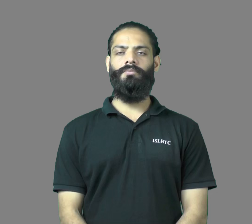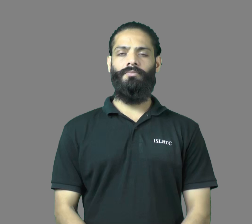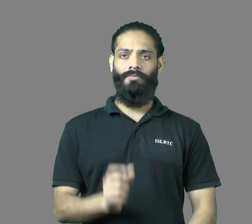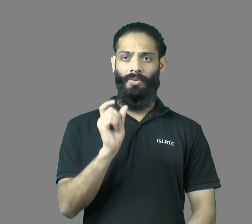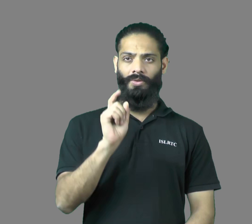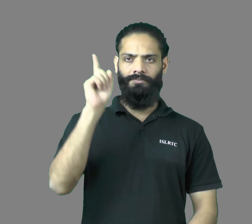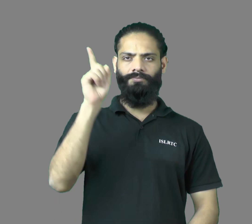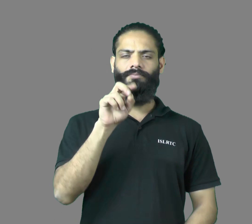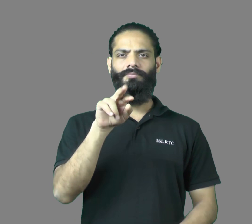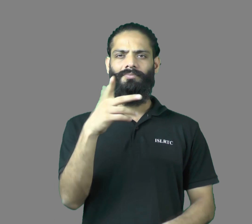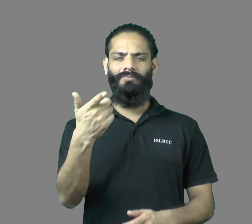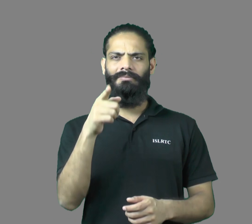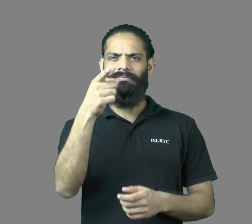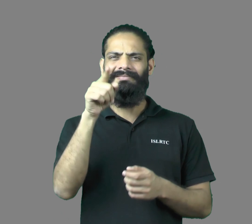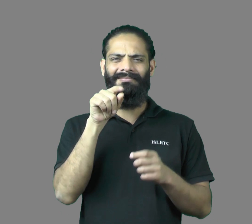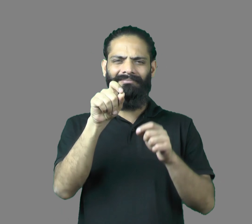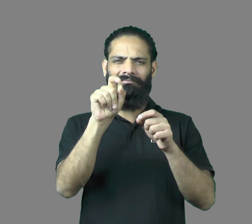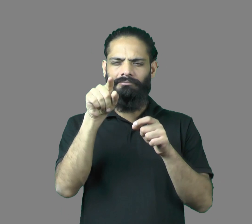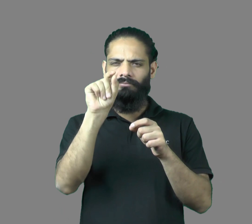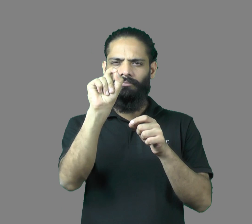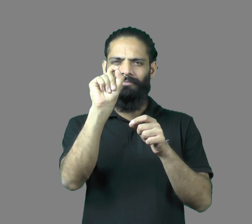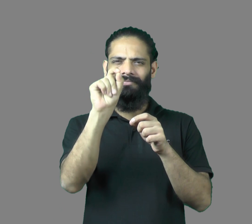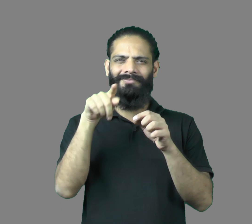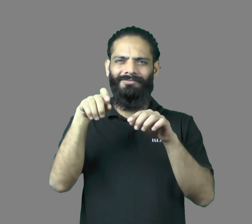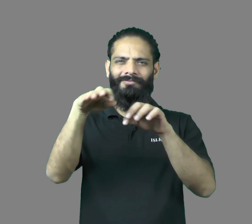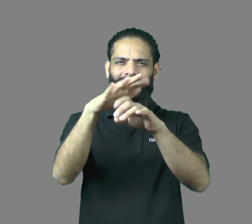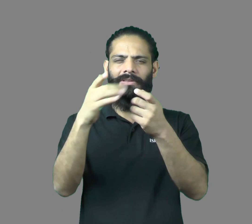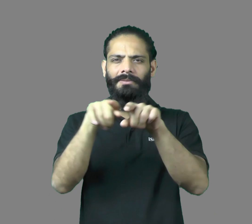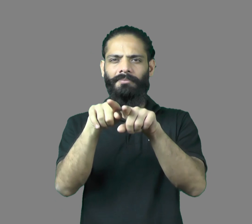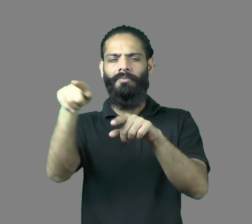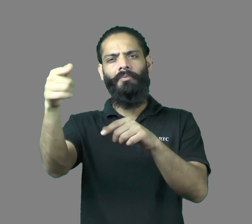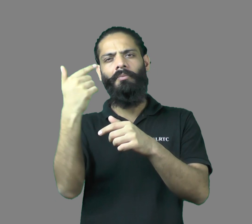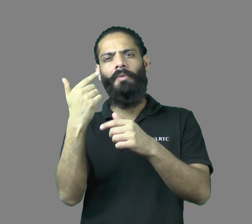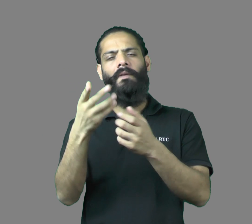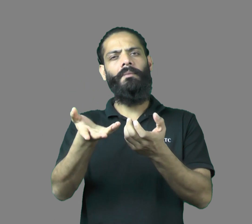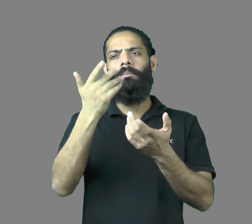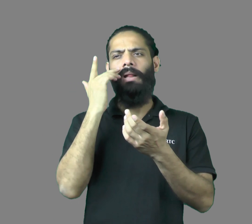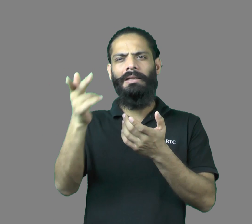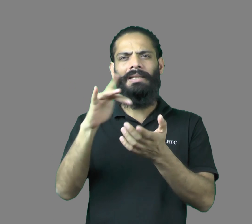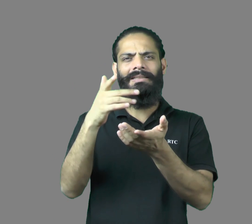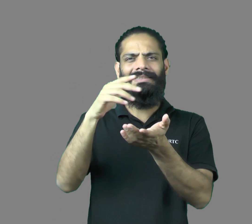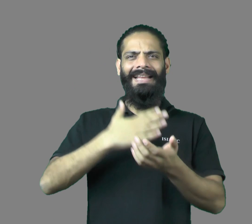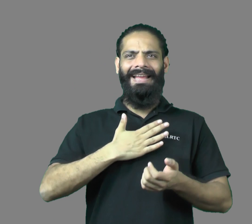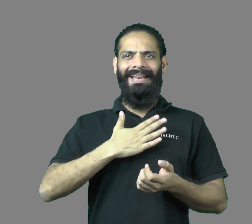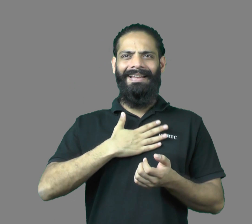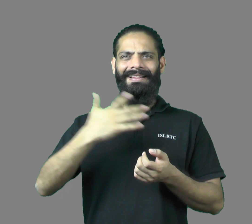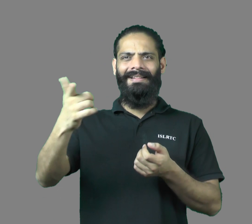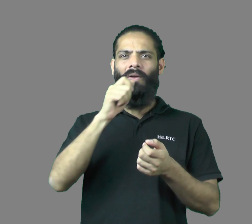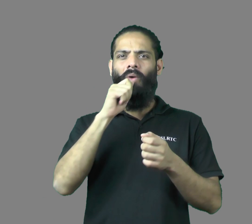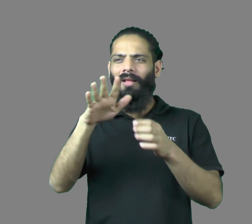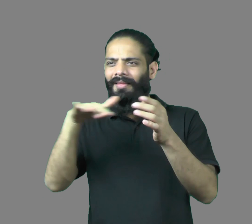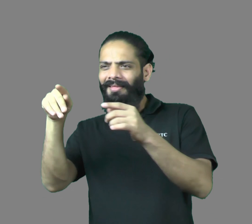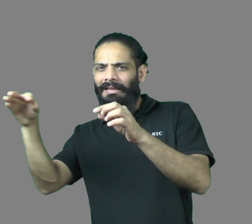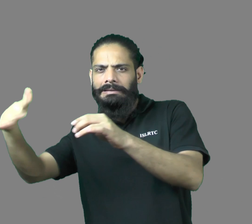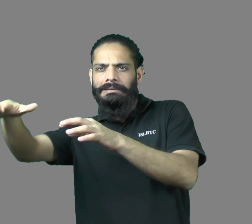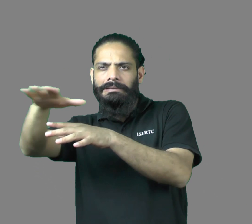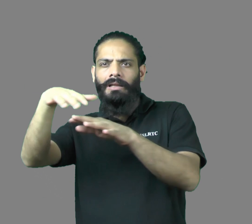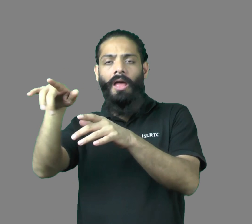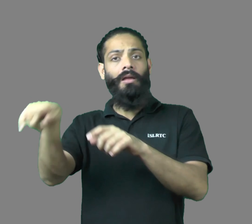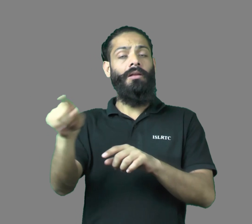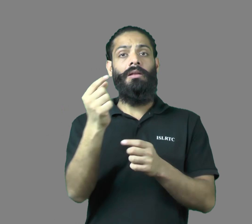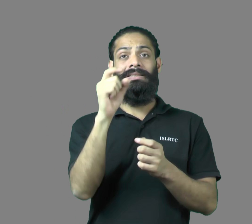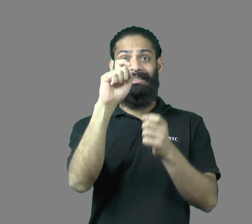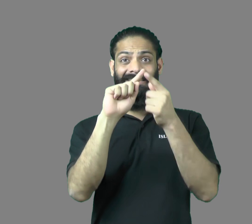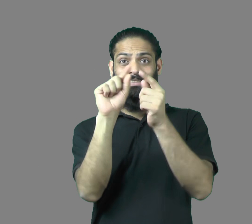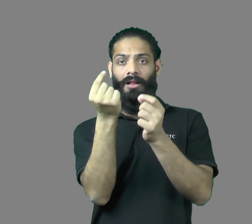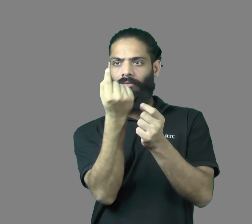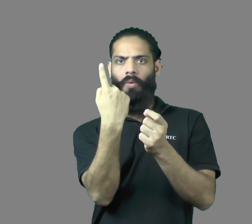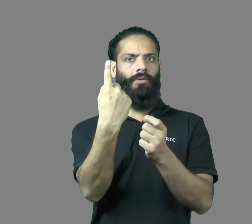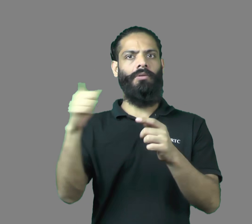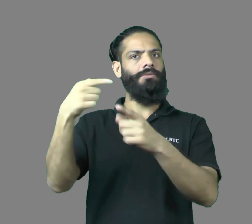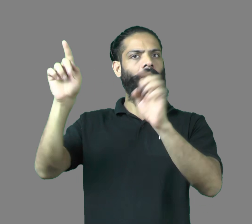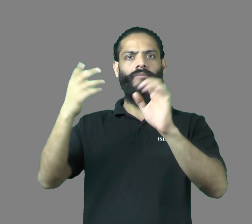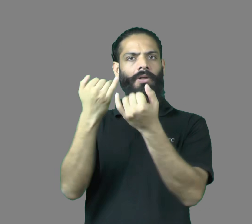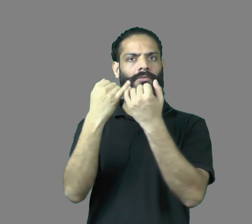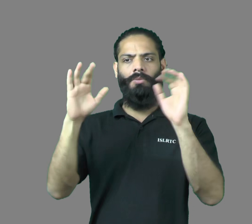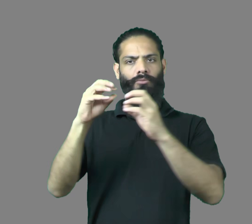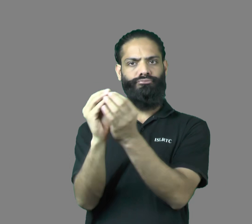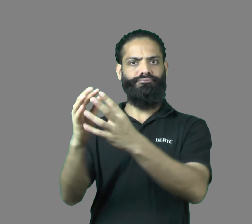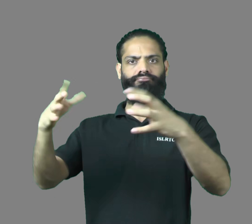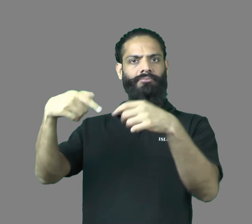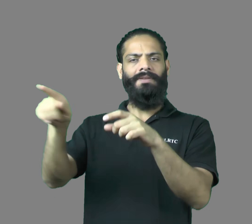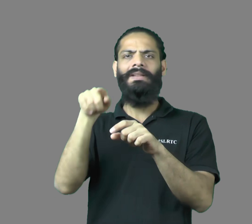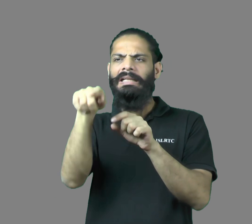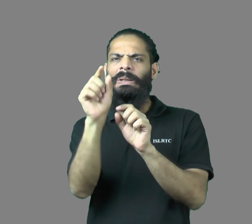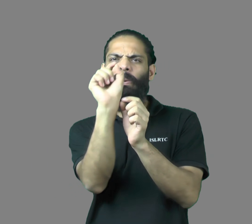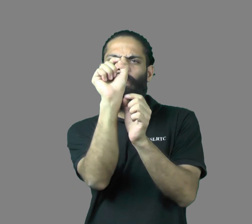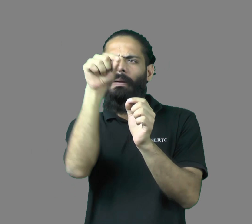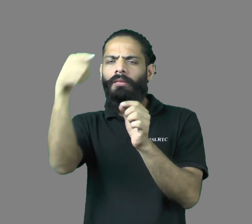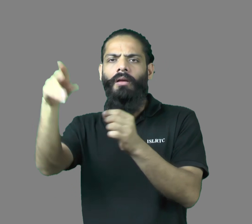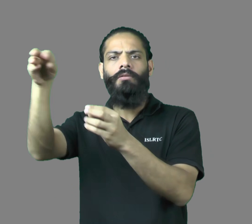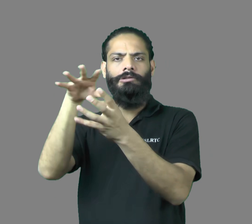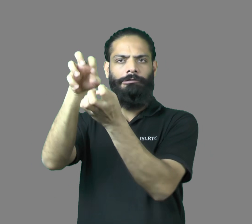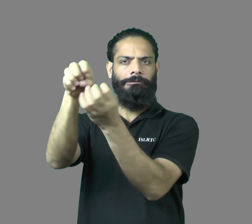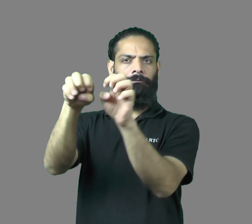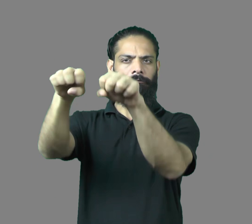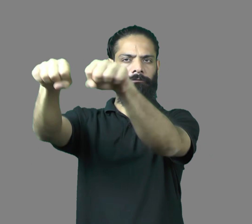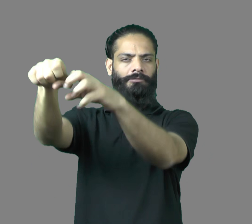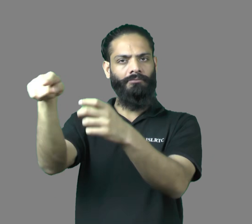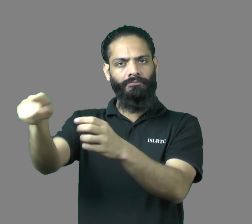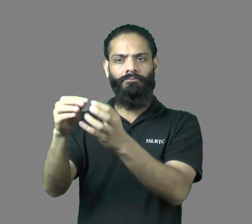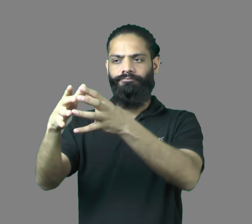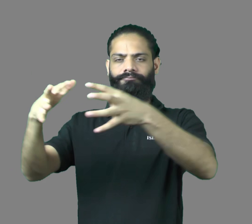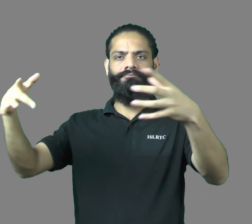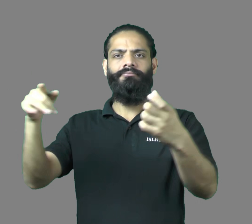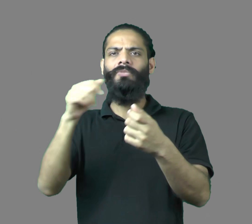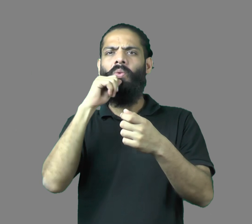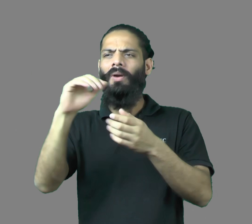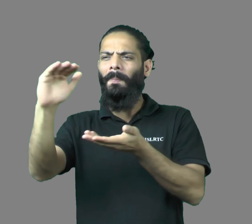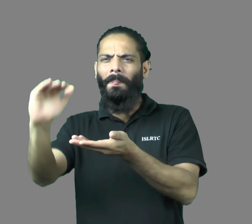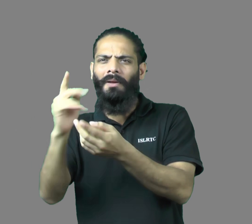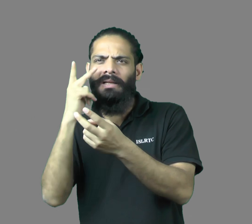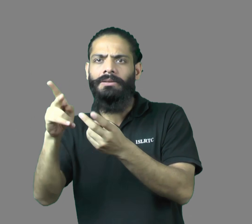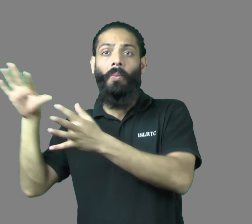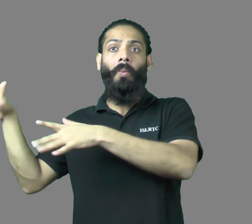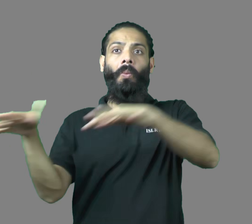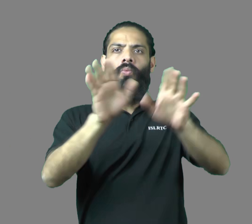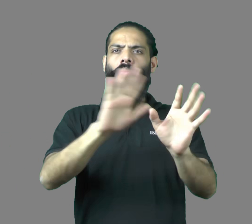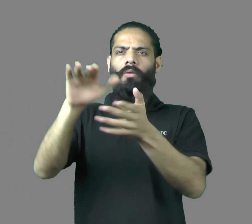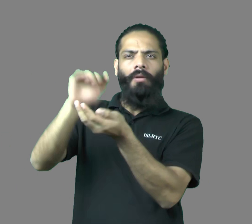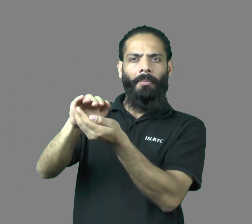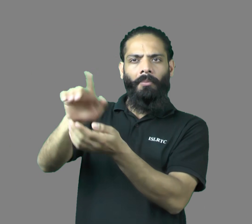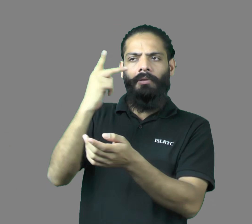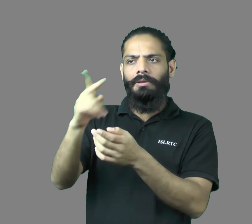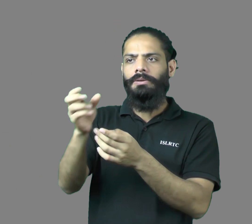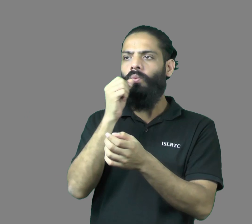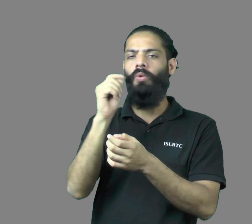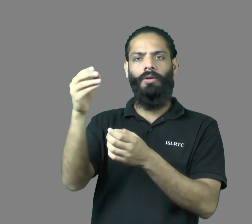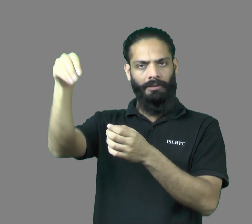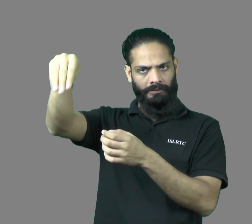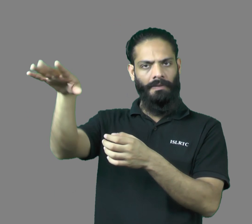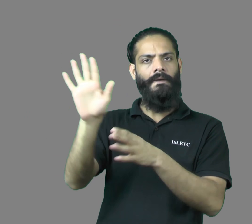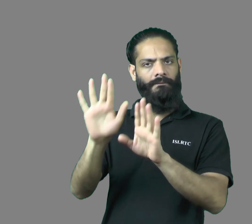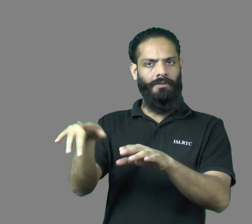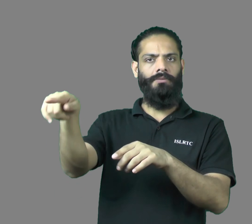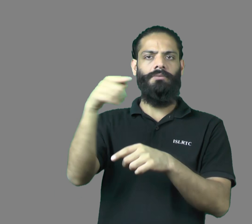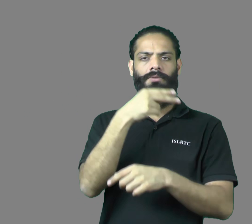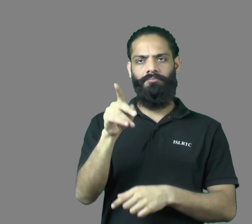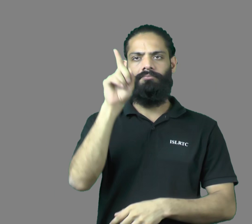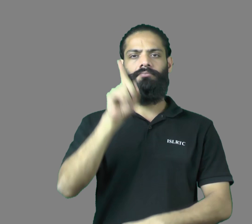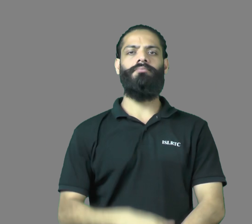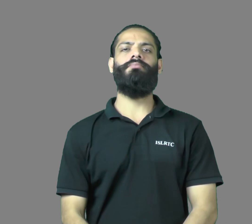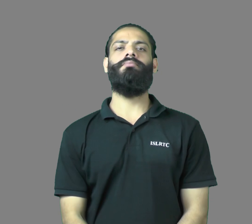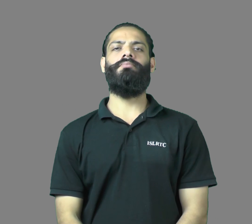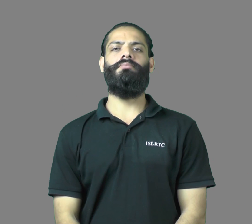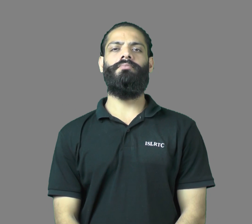Amoeba